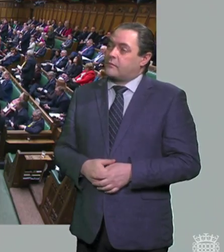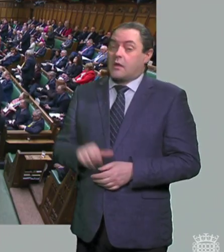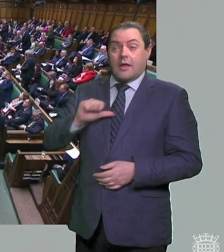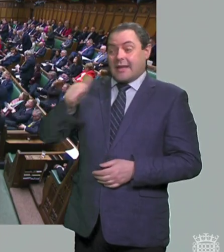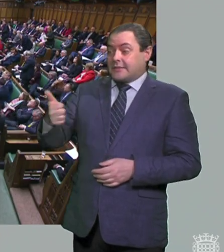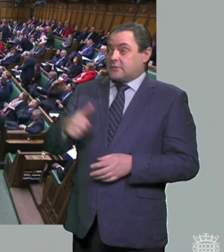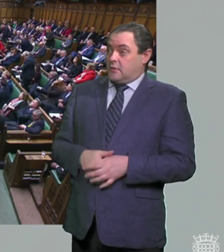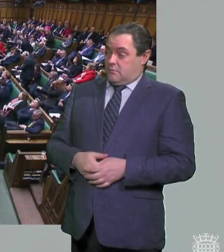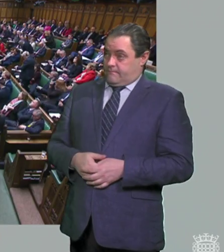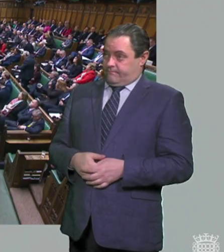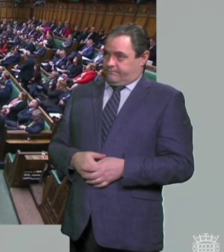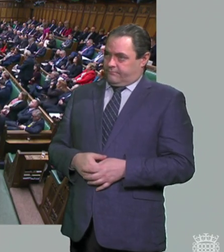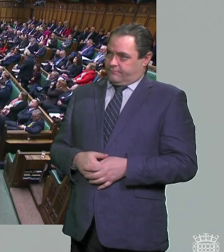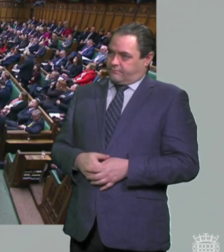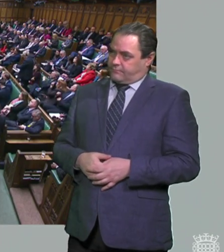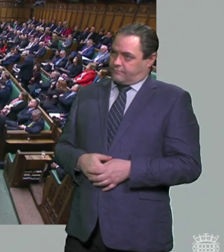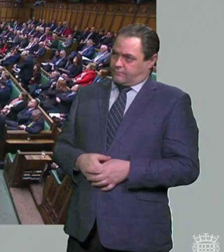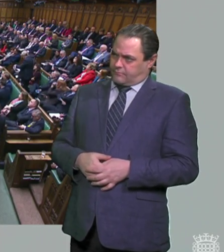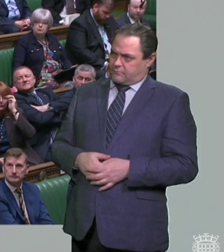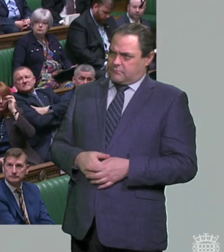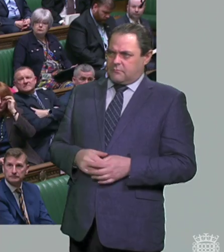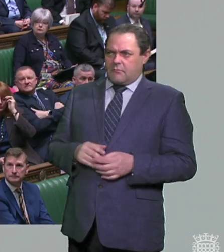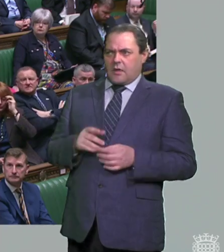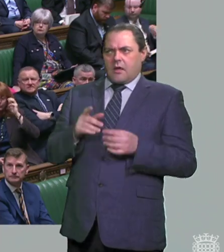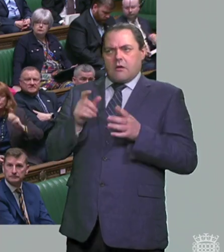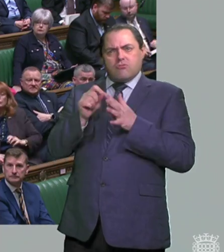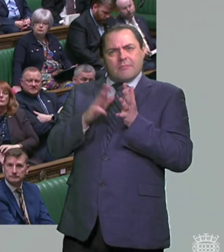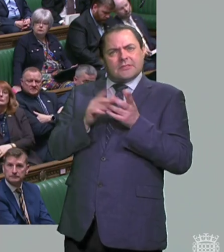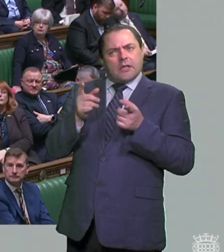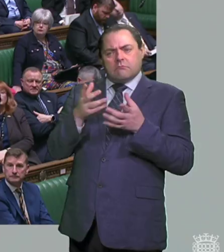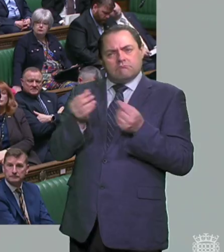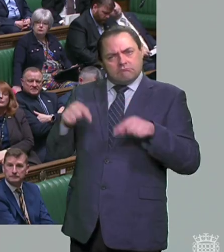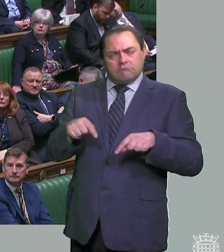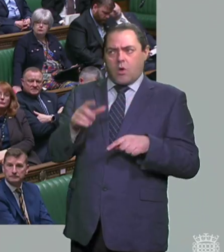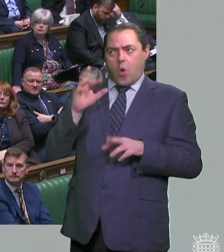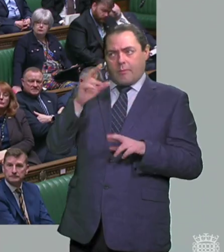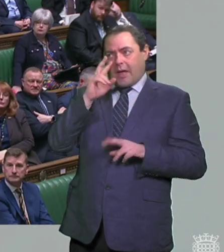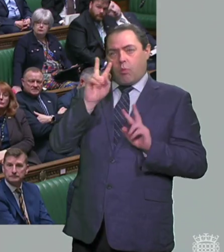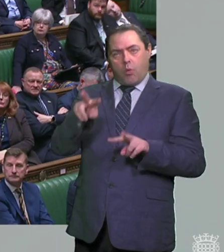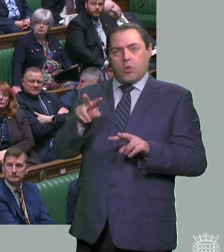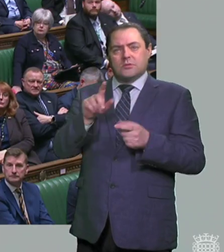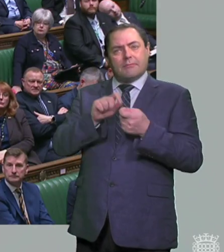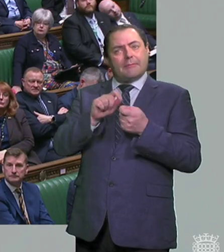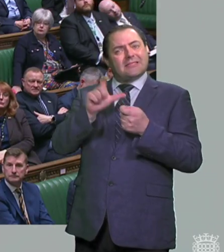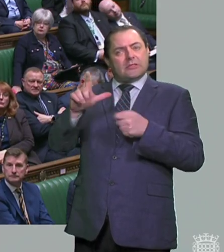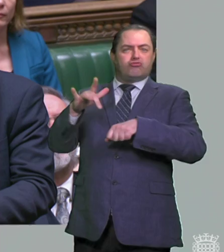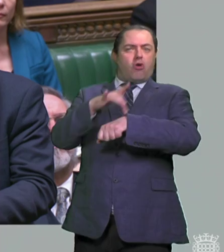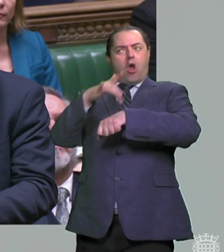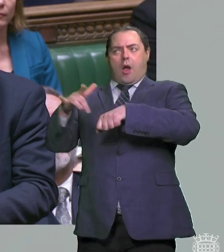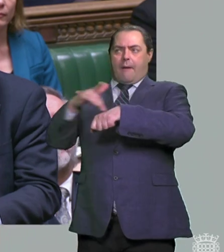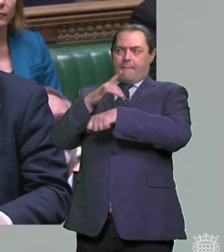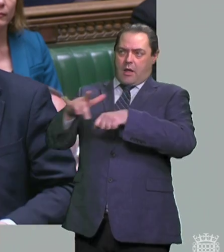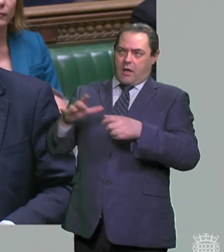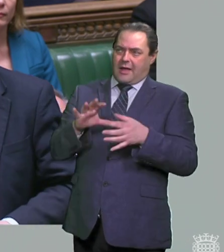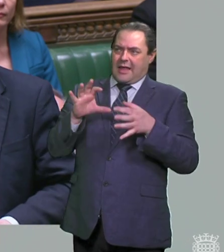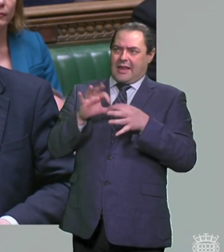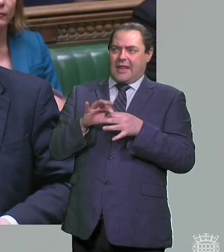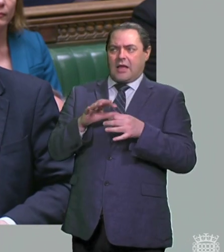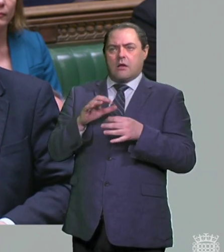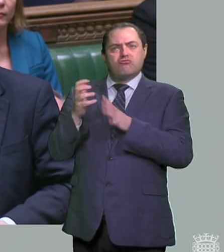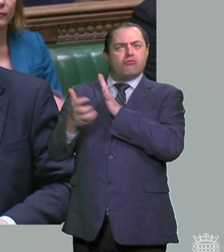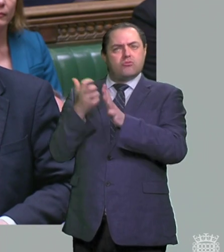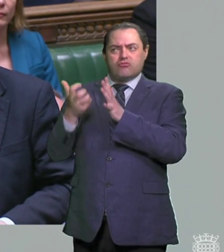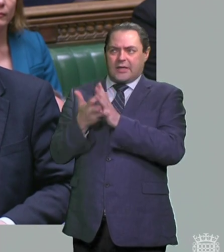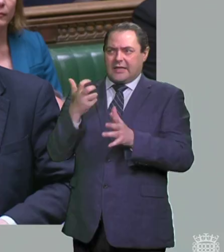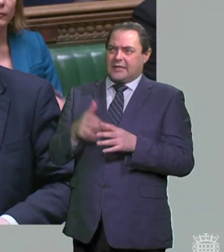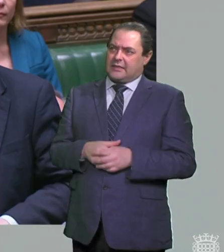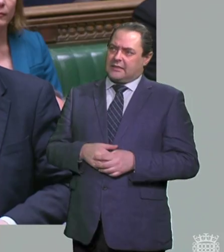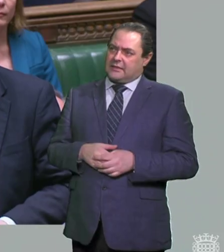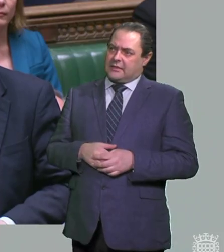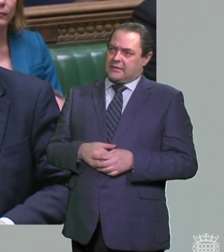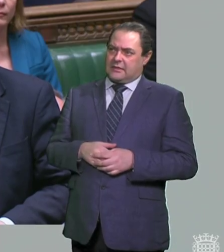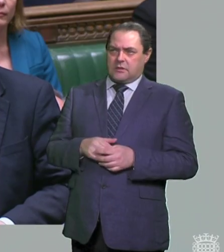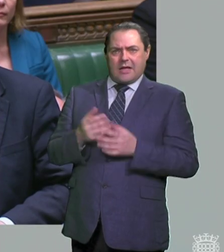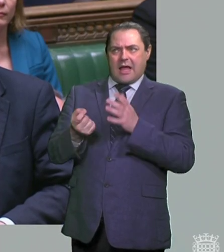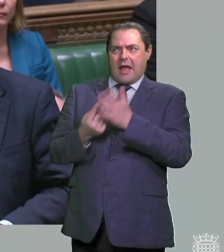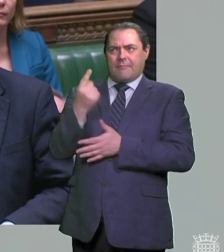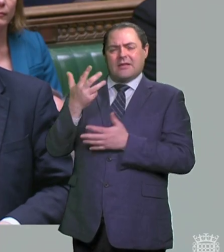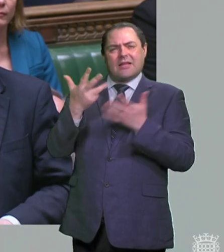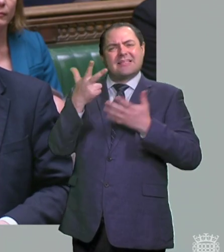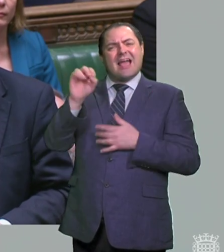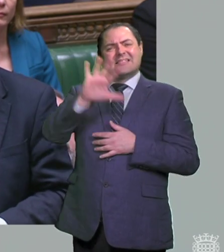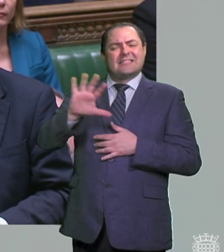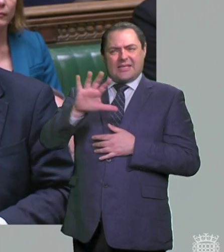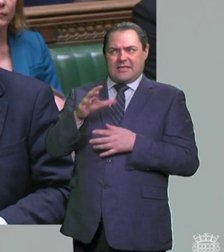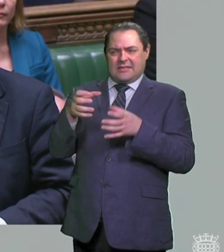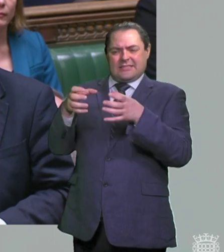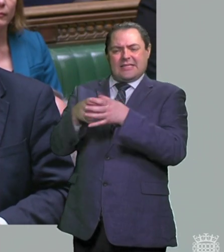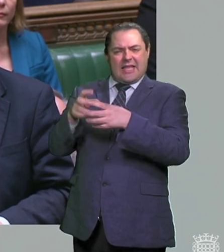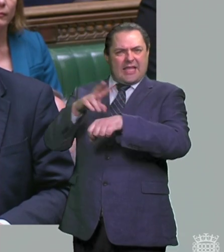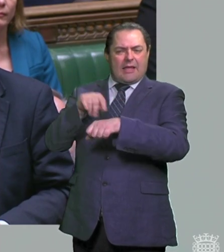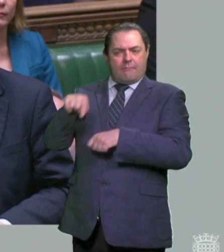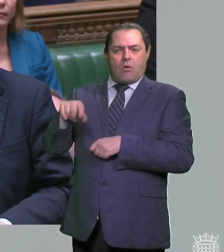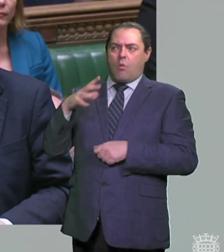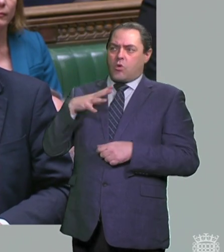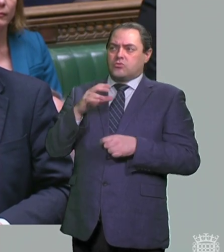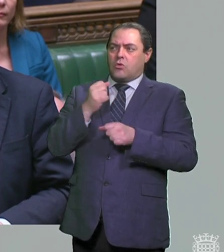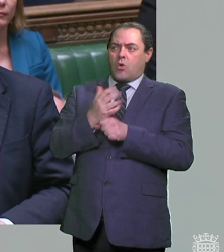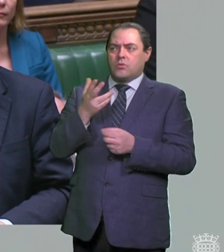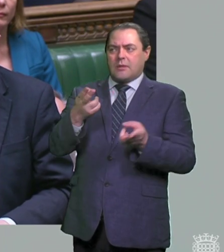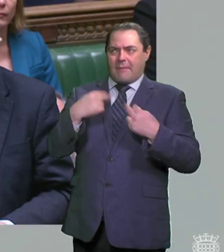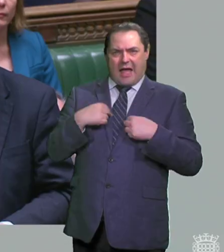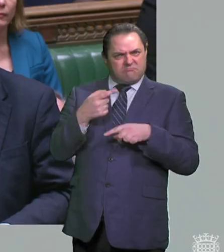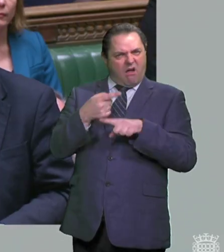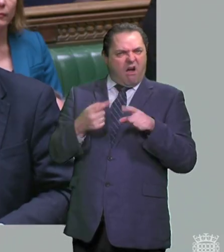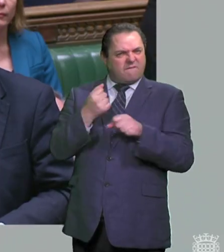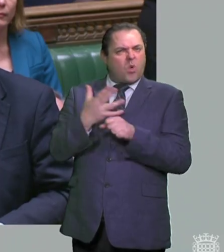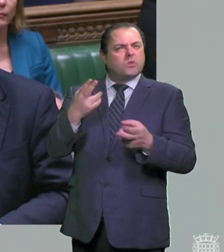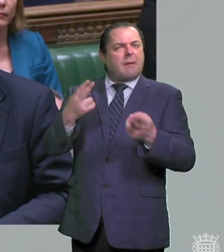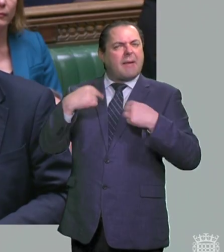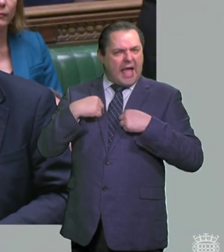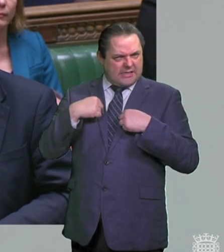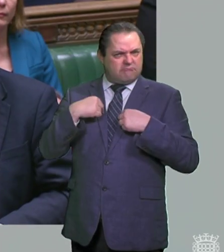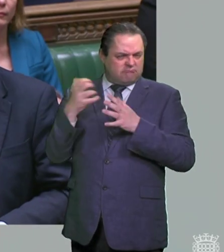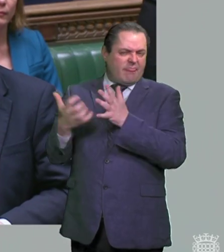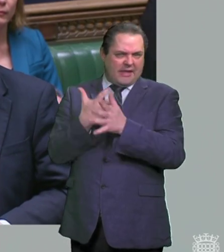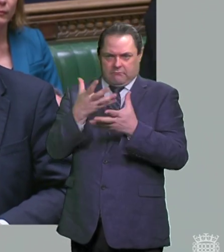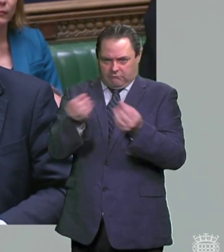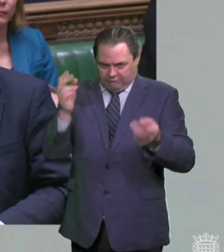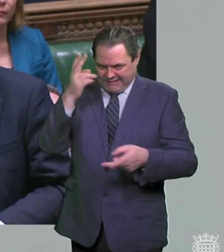Although the Prime Minister is absent, I hope he later gets the chance to watch the BBC’s dramatisation of the Brink’s-Mat robbery in the 1980s, when the police team assigned to recover the stolen gold got back only half.